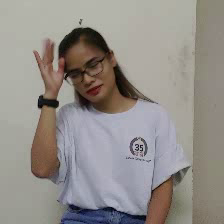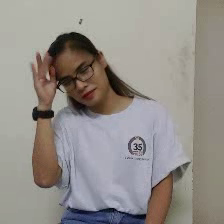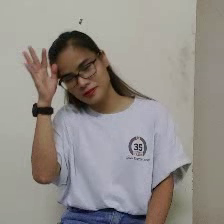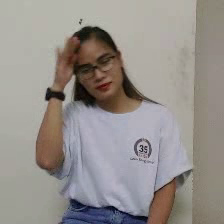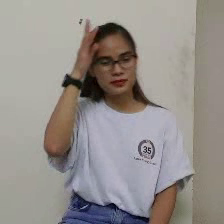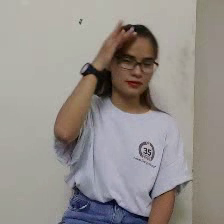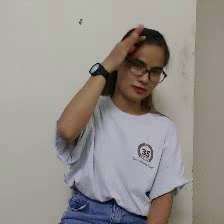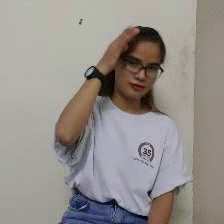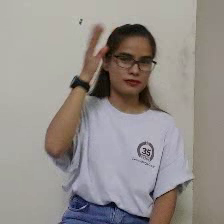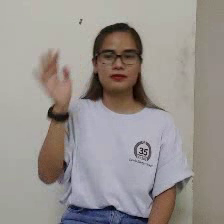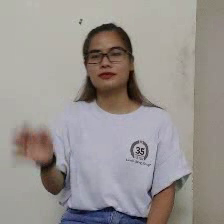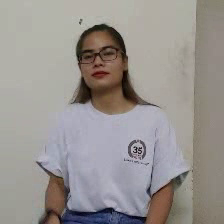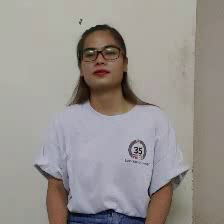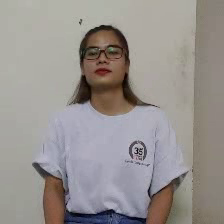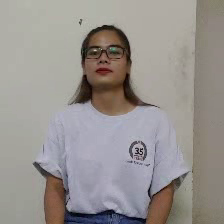Băn khoăn